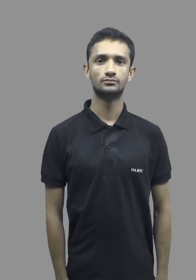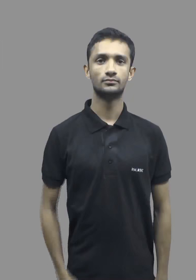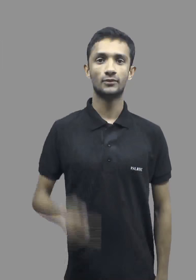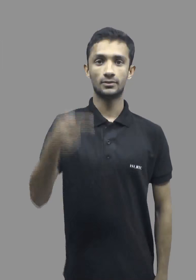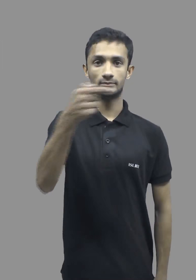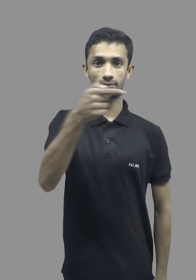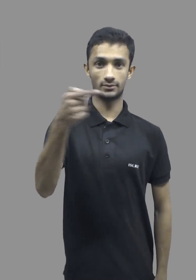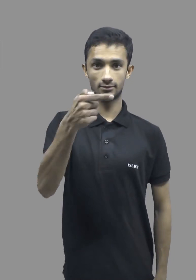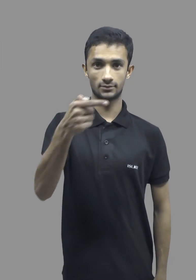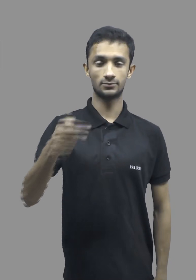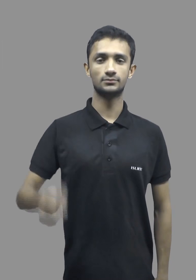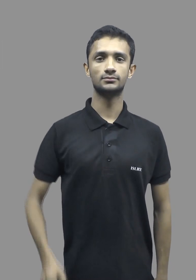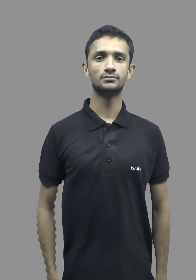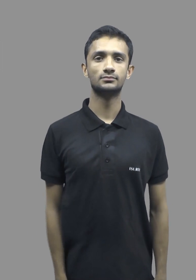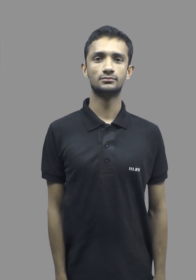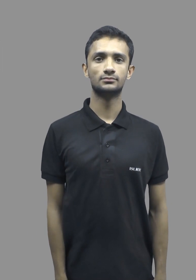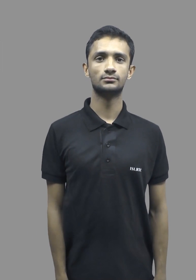Subtraction